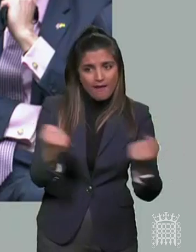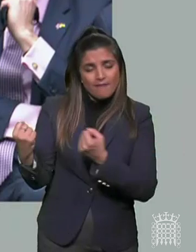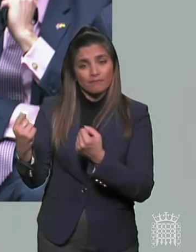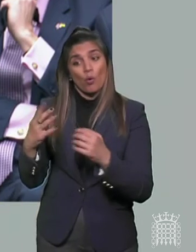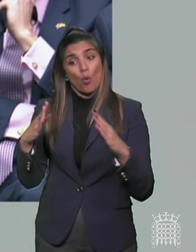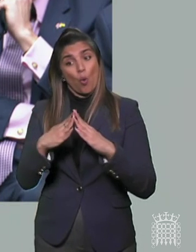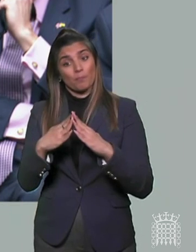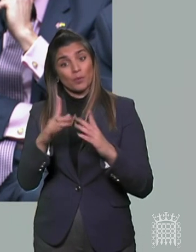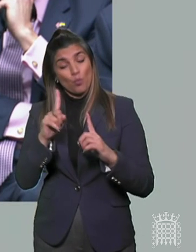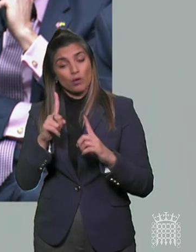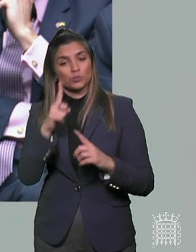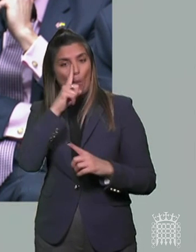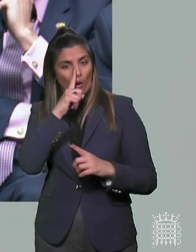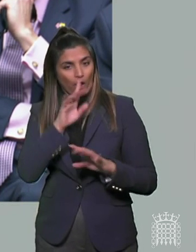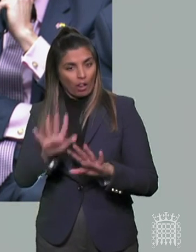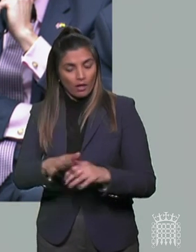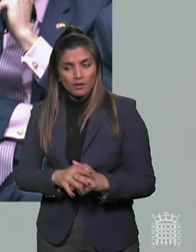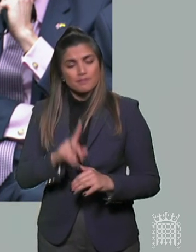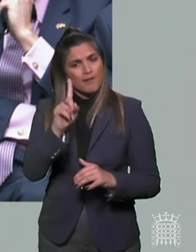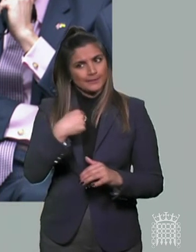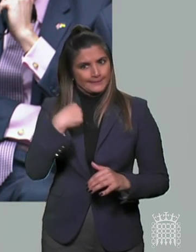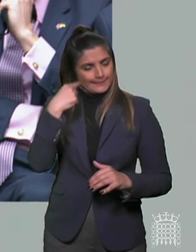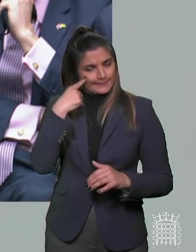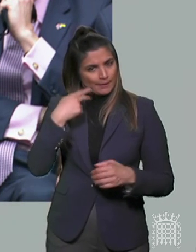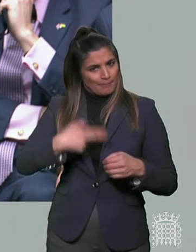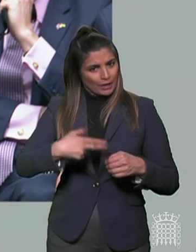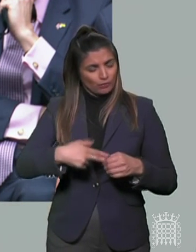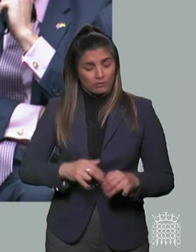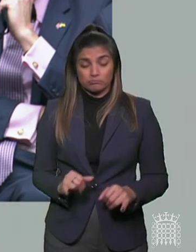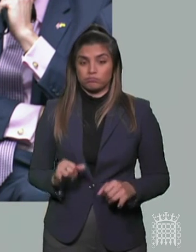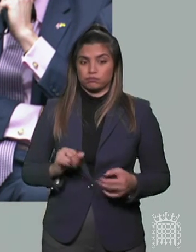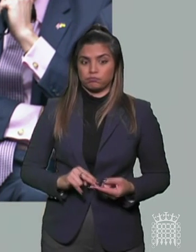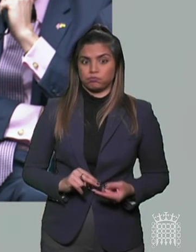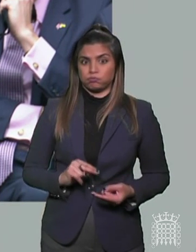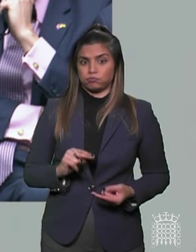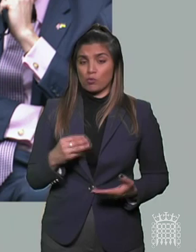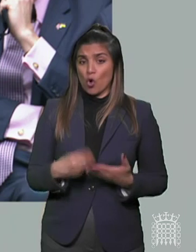The price of crude oil may have come down in the last few days, but the price at the petrol pumps is still going up.